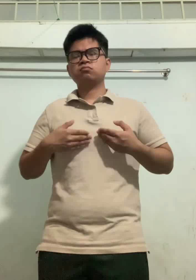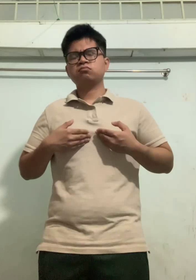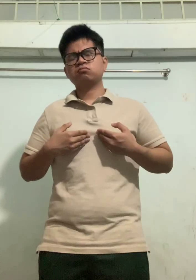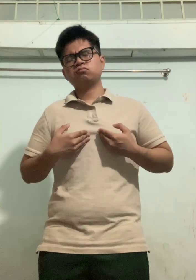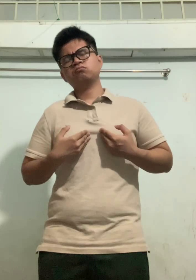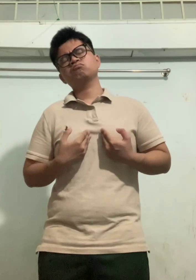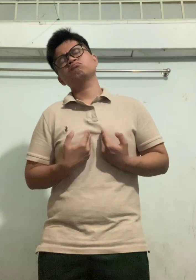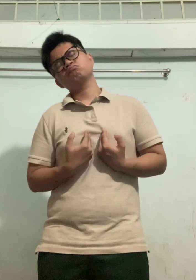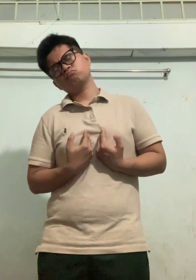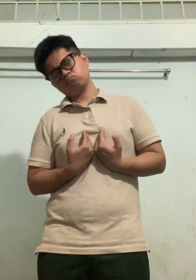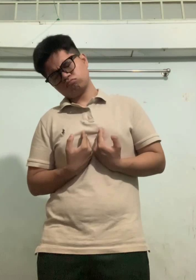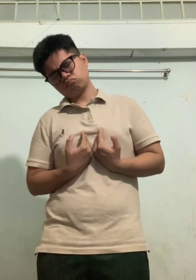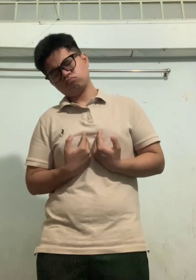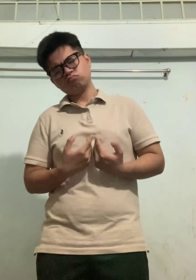met moi